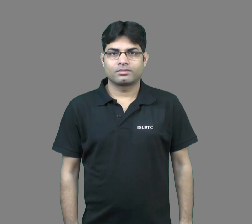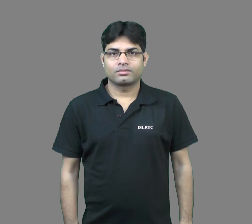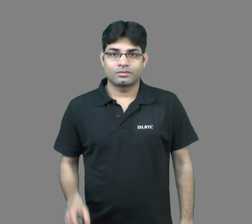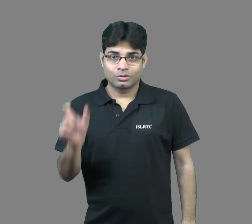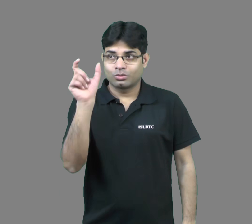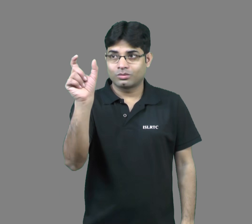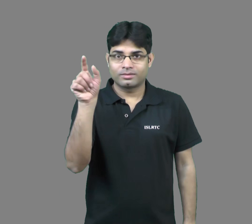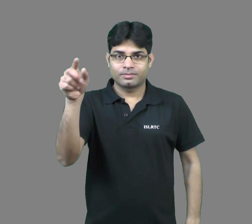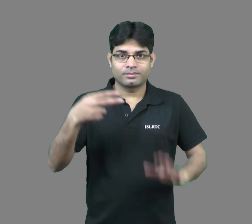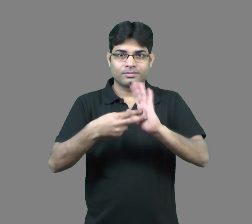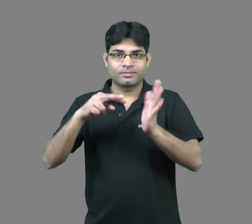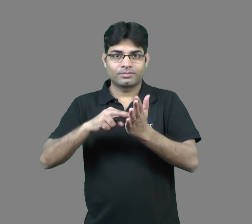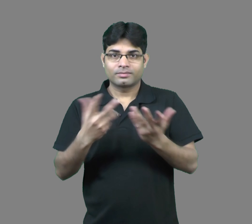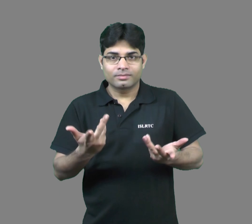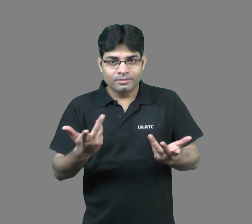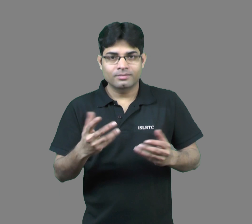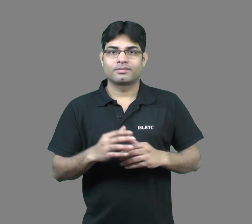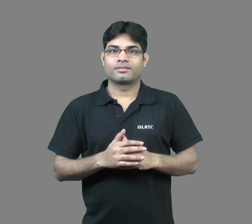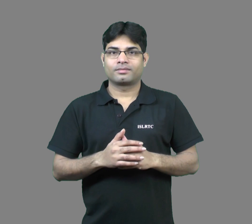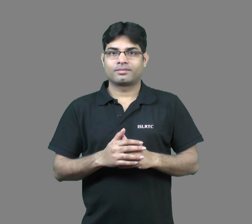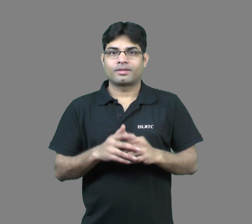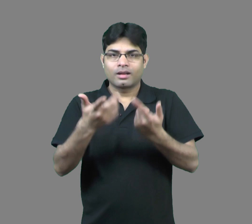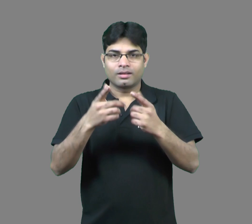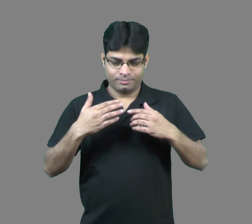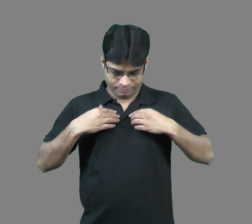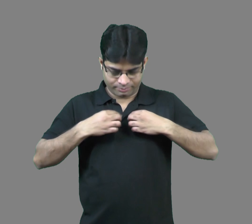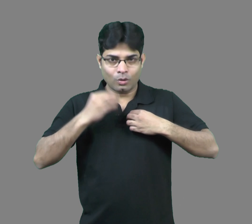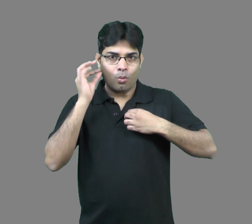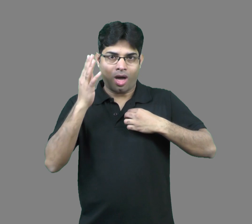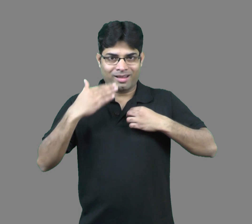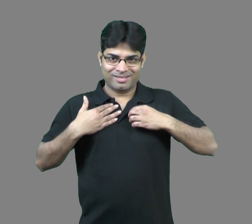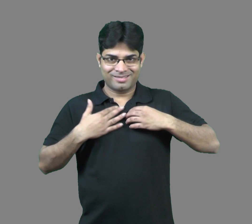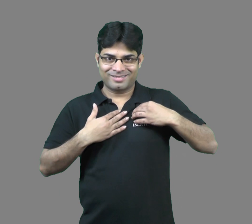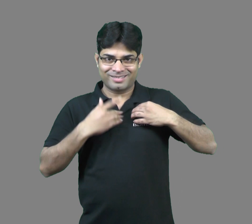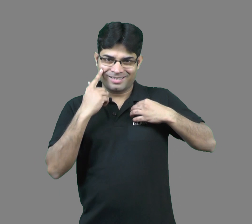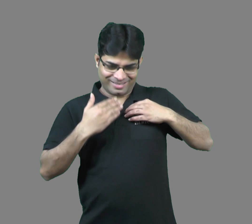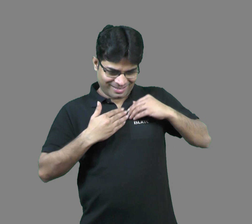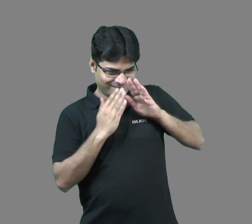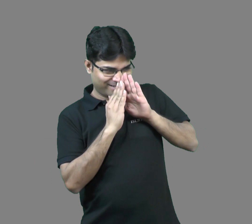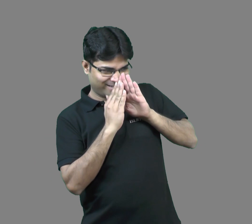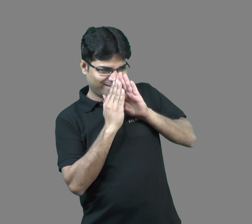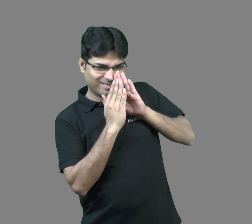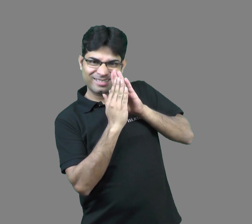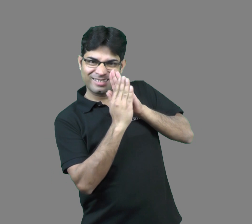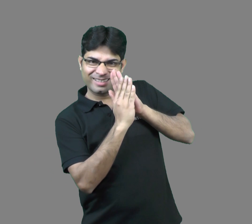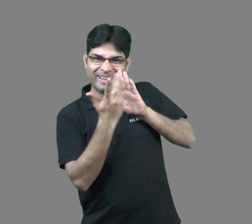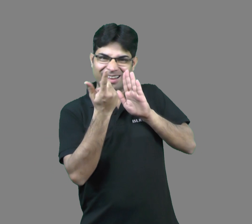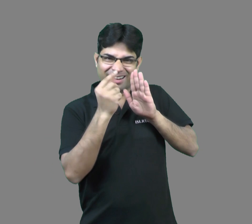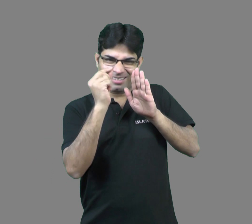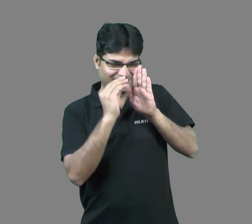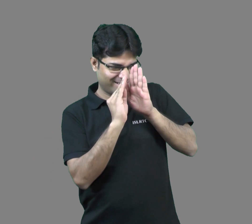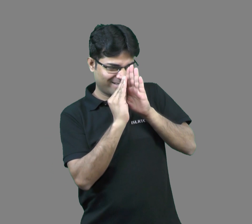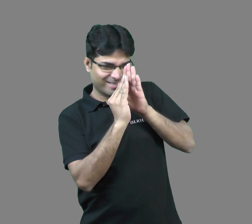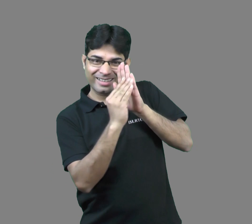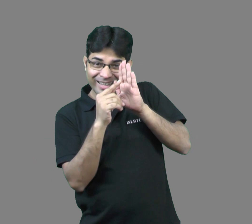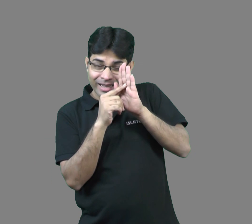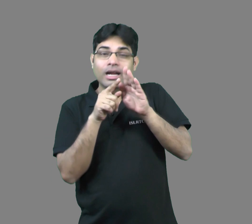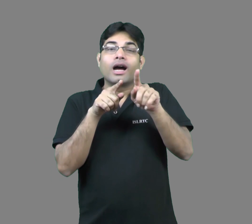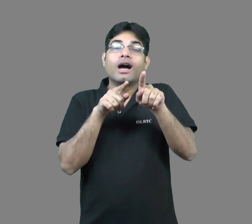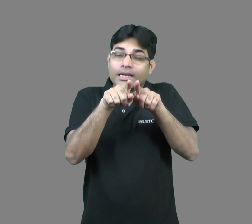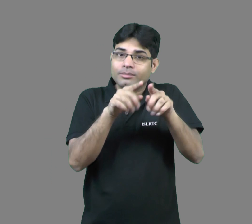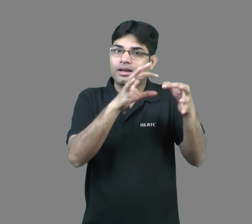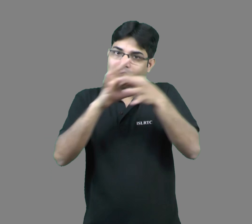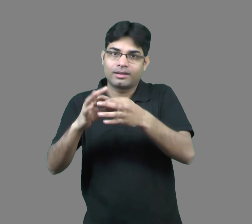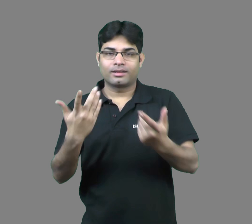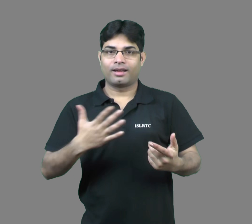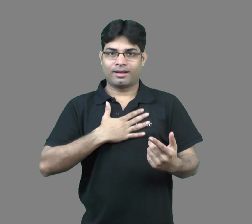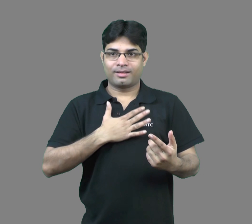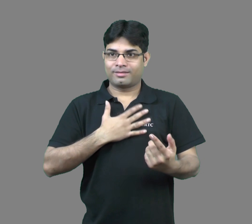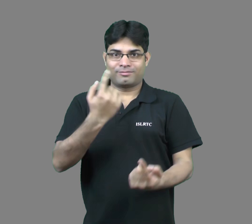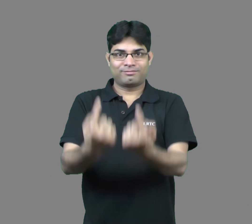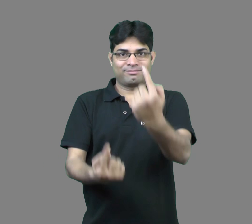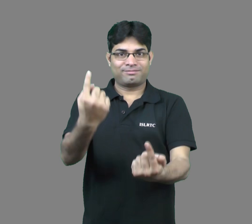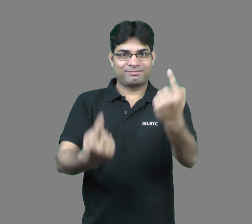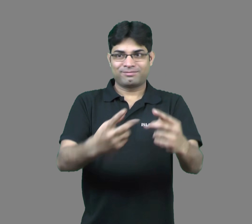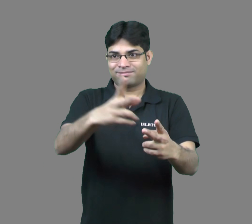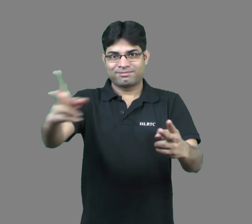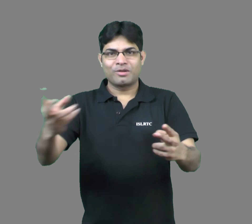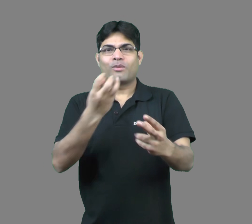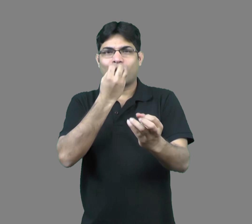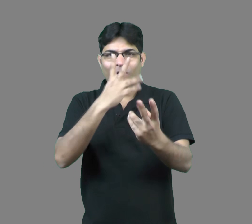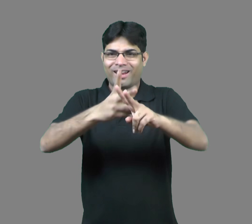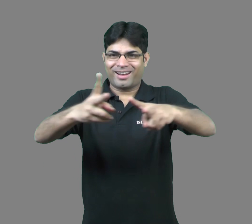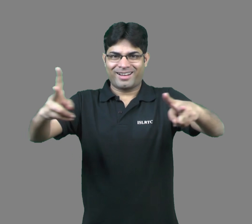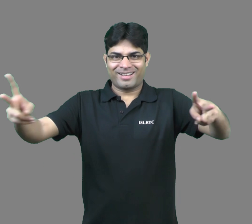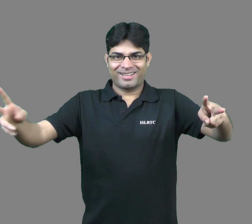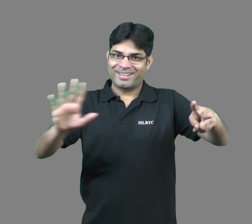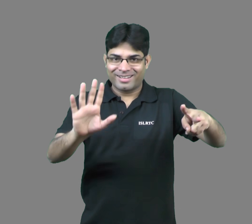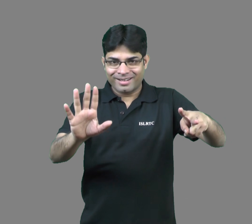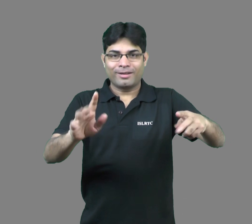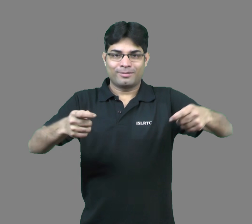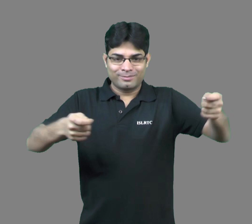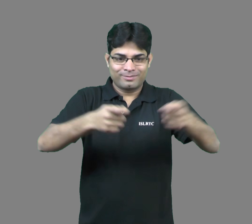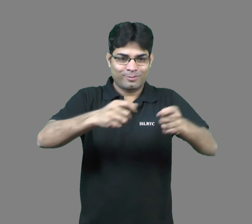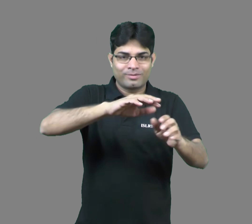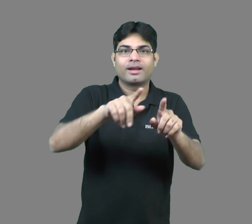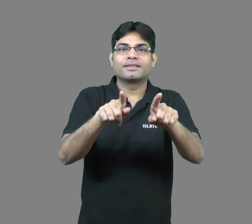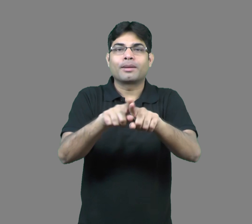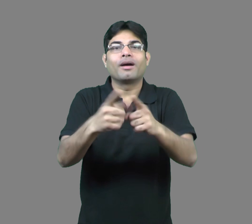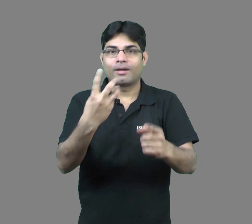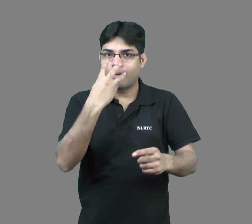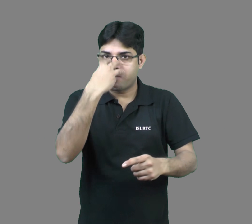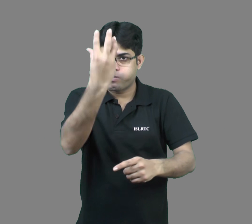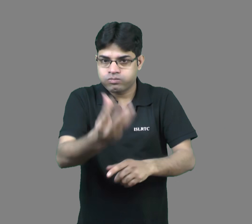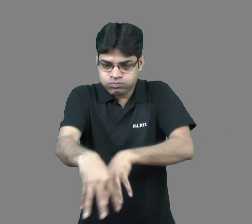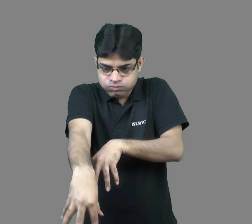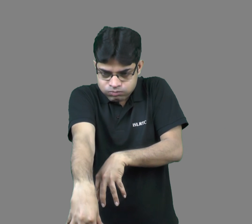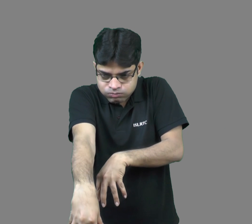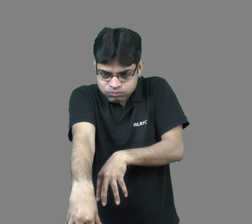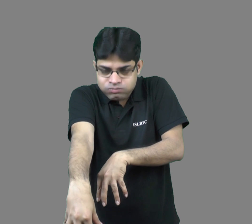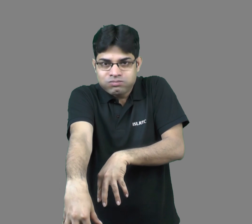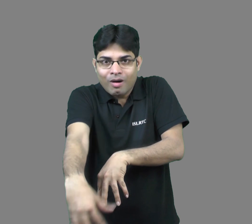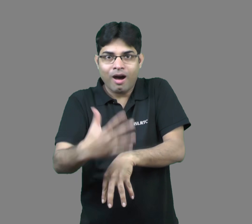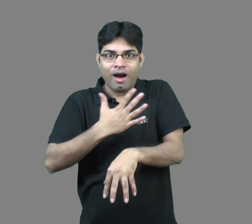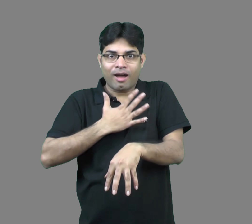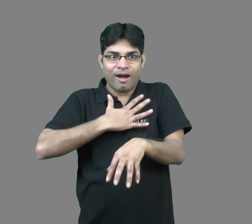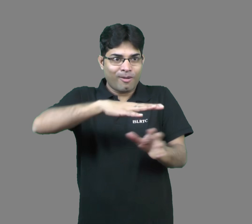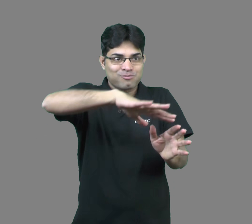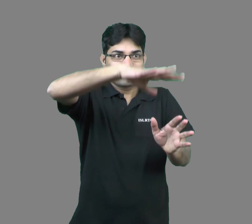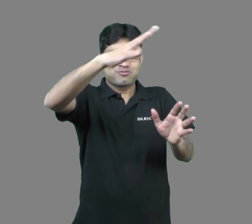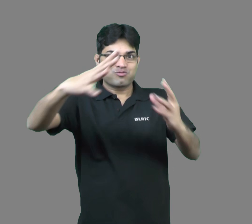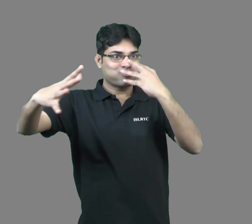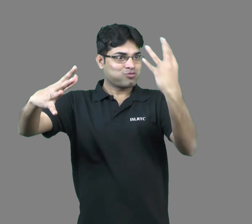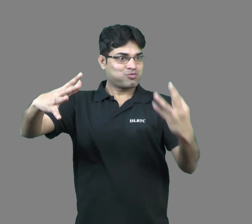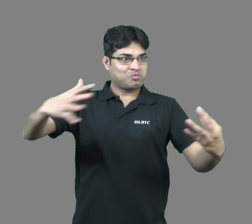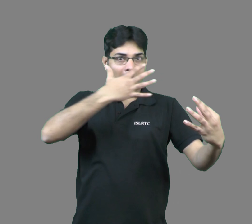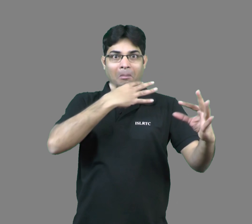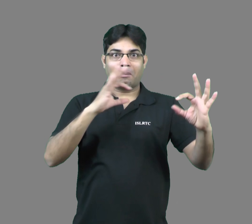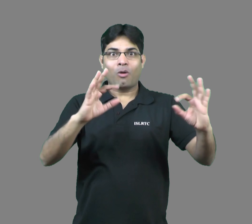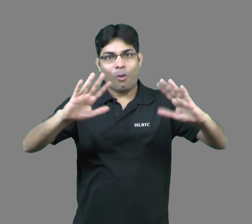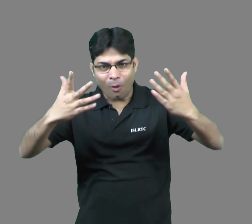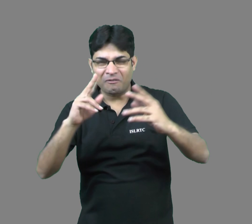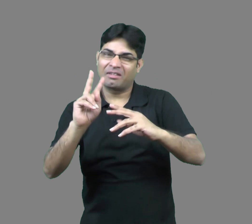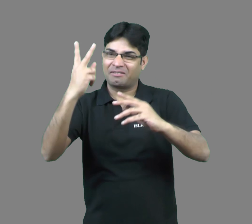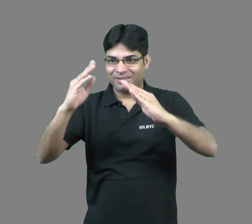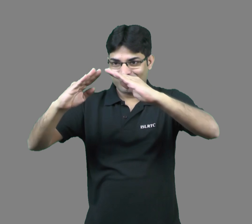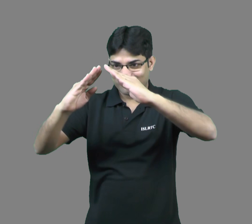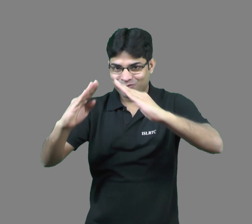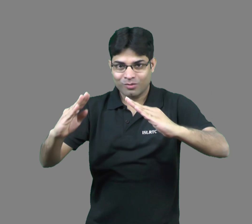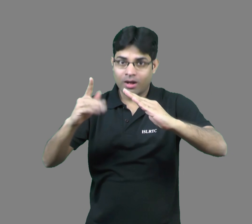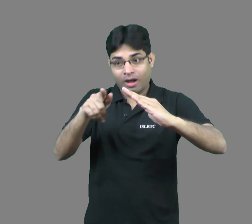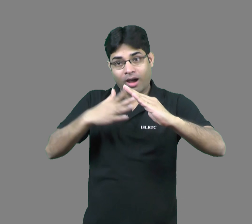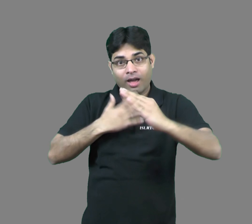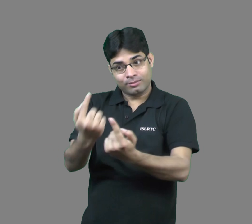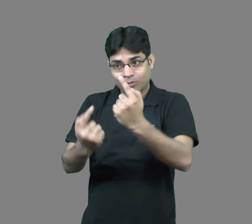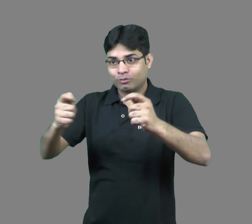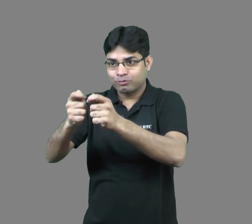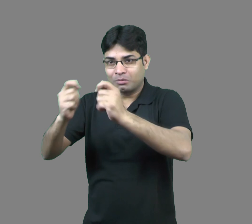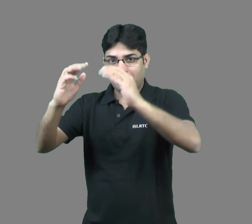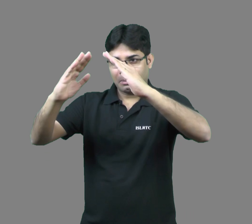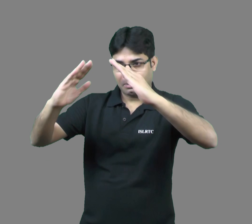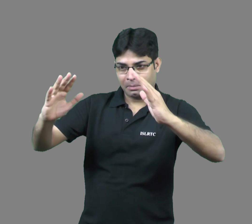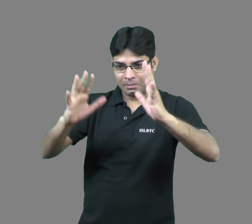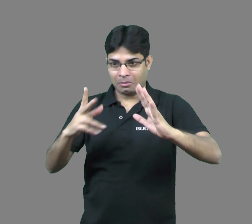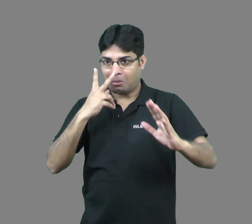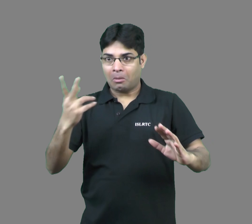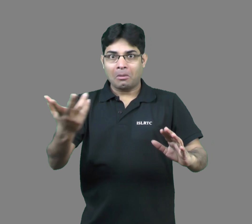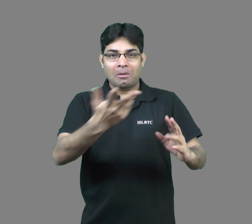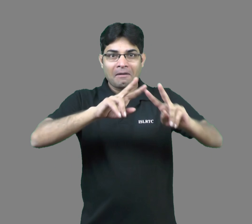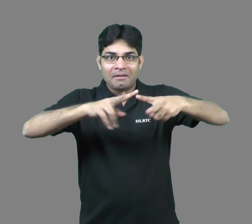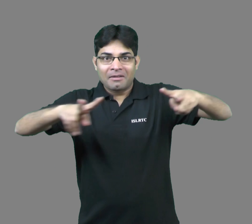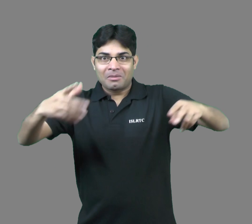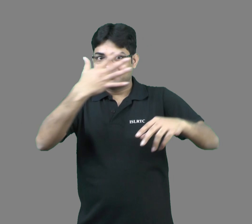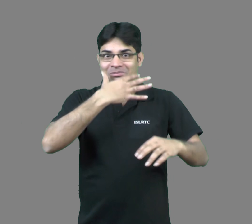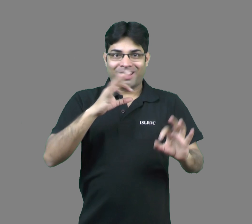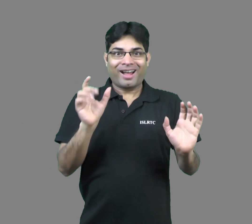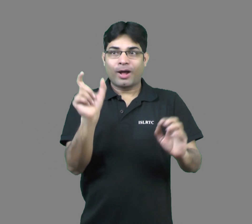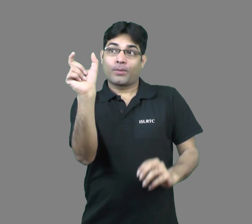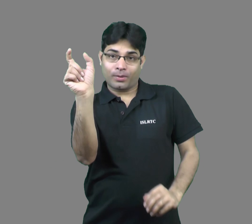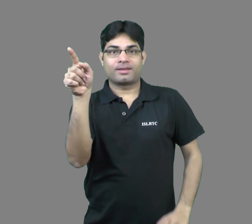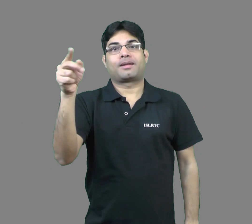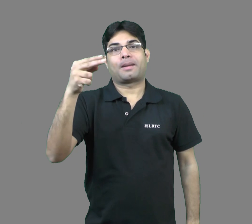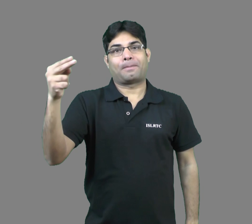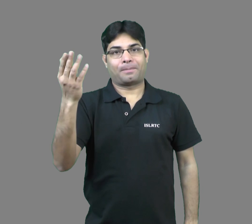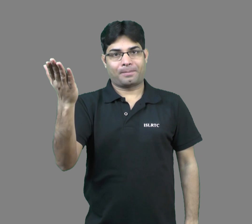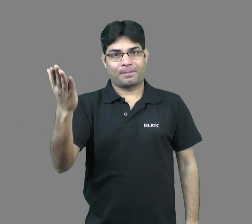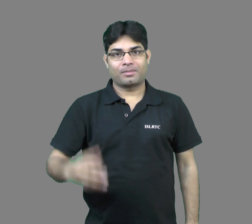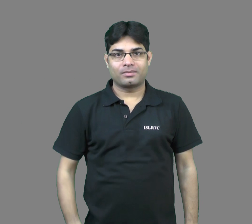Flower For Ornamental